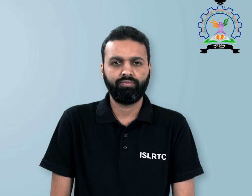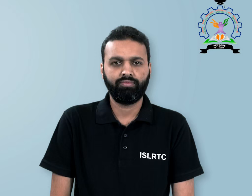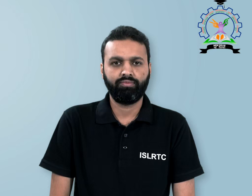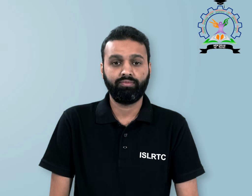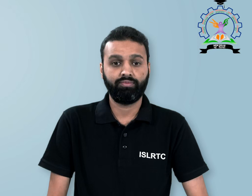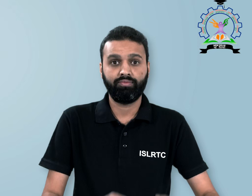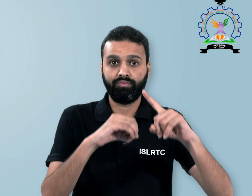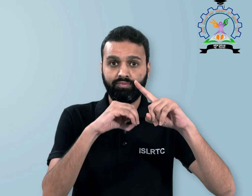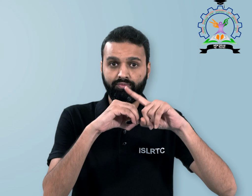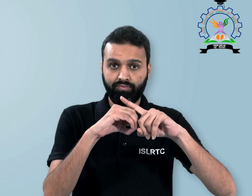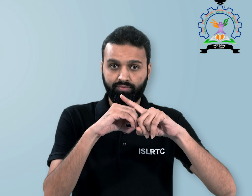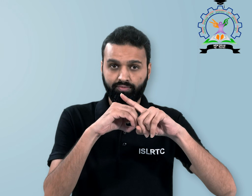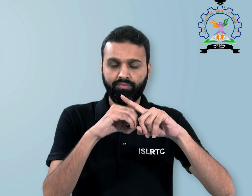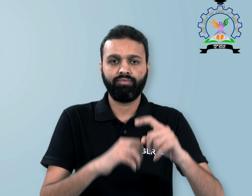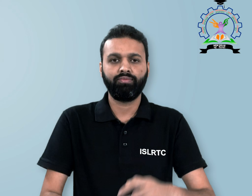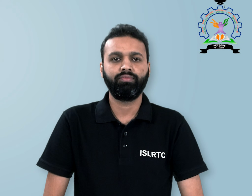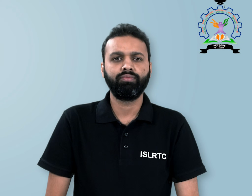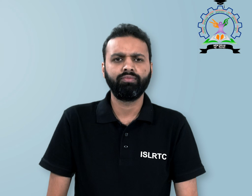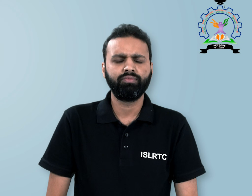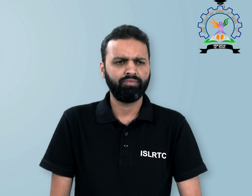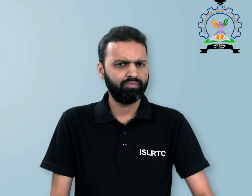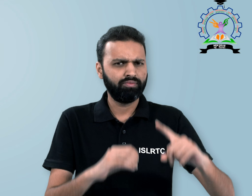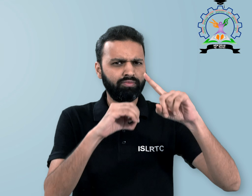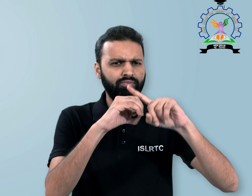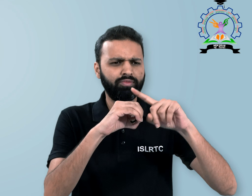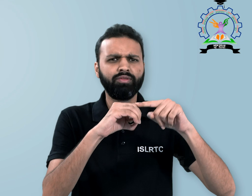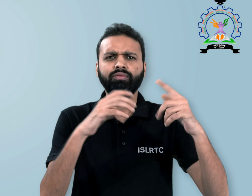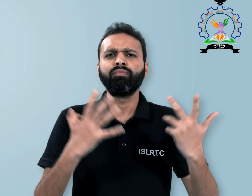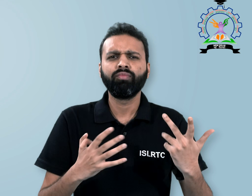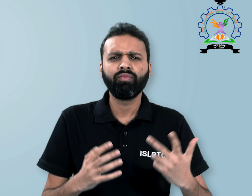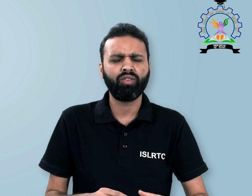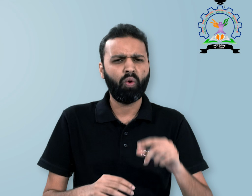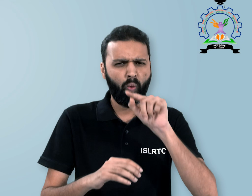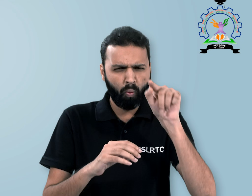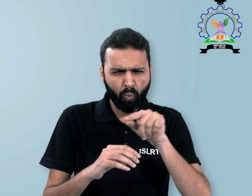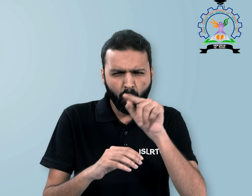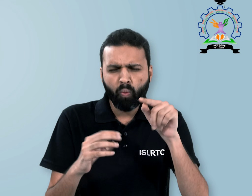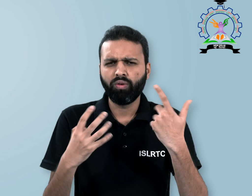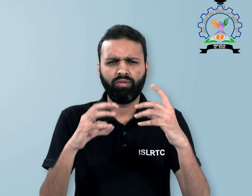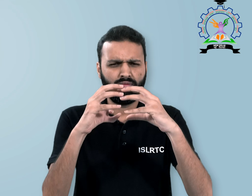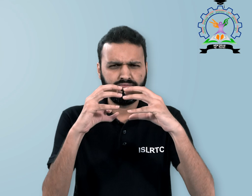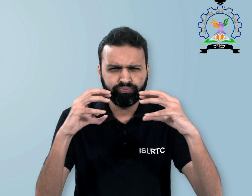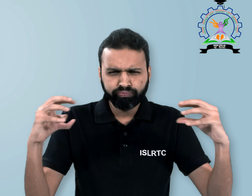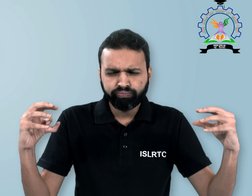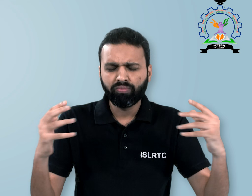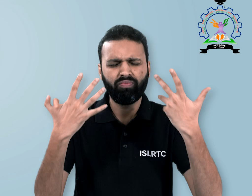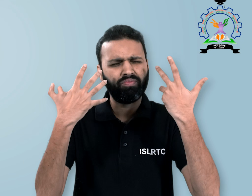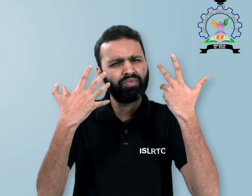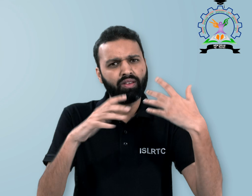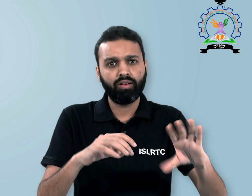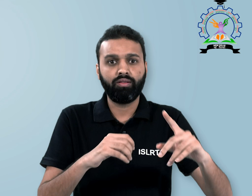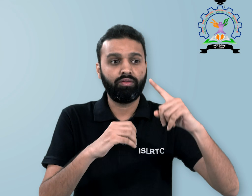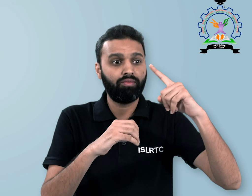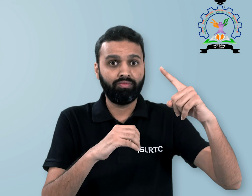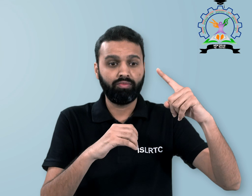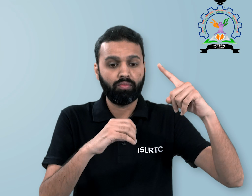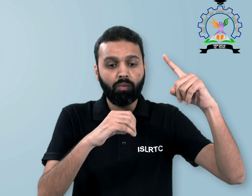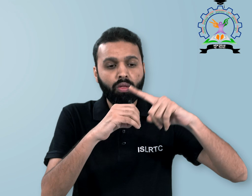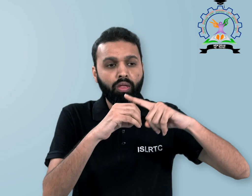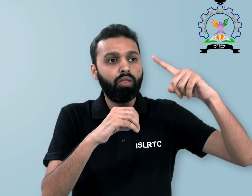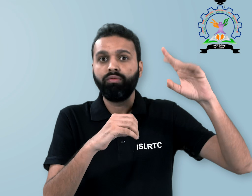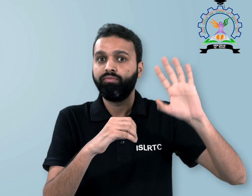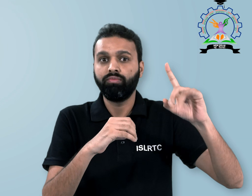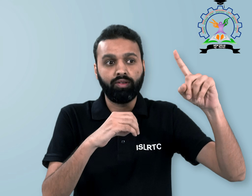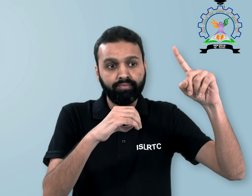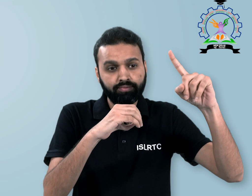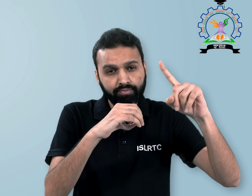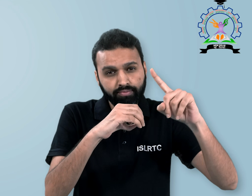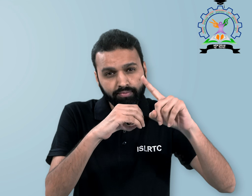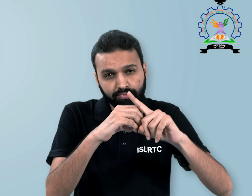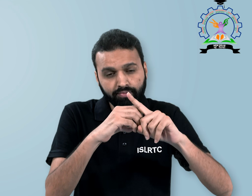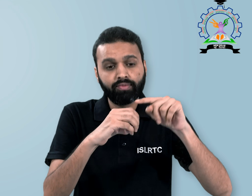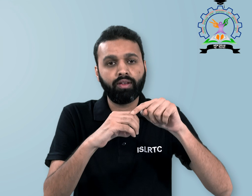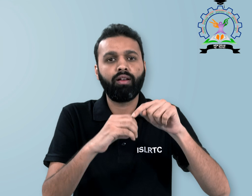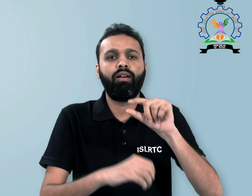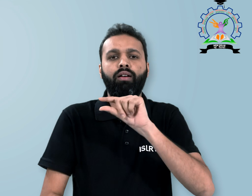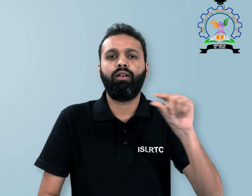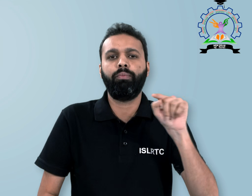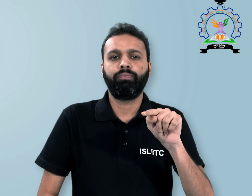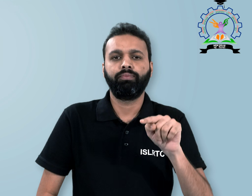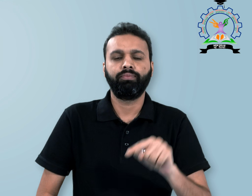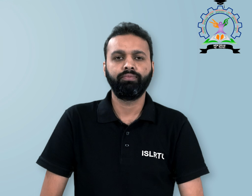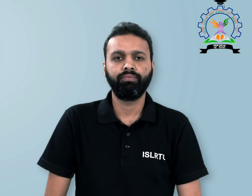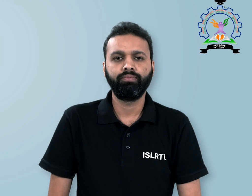Tangent A line touching a curved surface like a circle or an ellipse at only one point is known as a tangent.